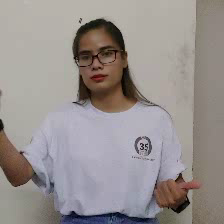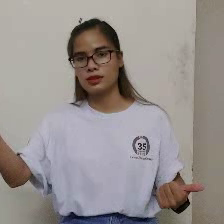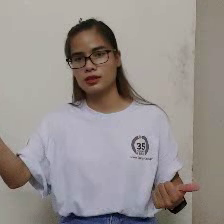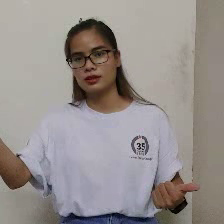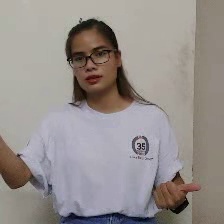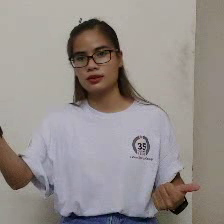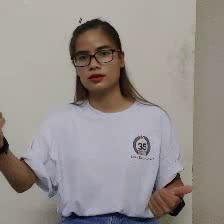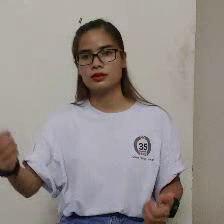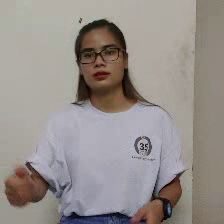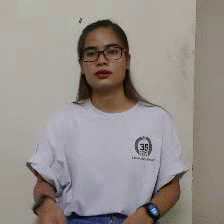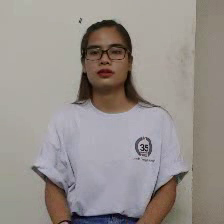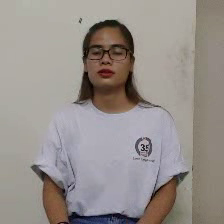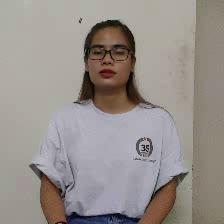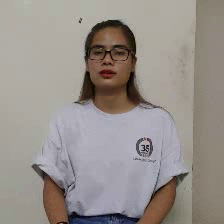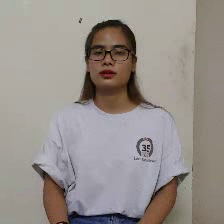Kết hôn